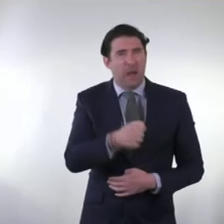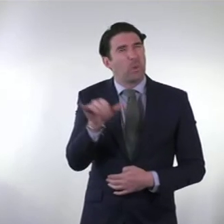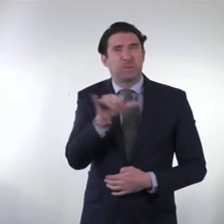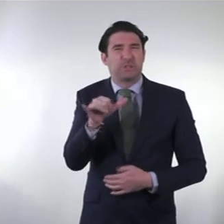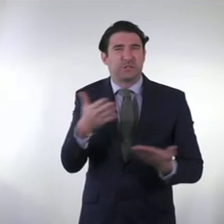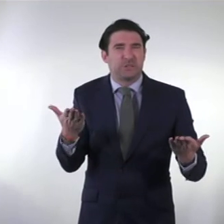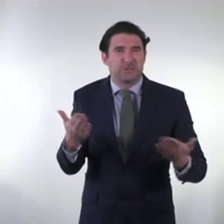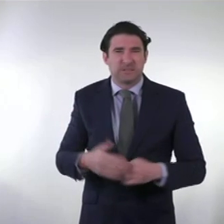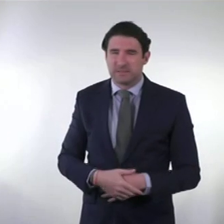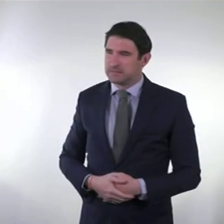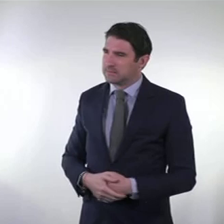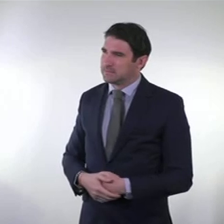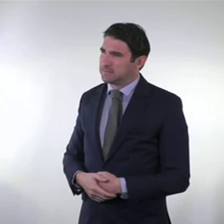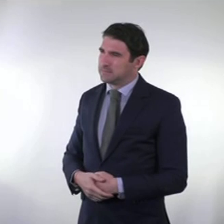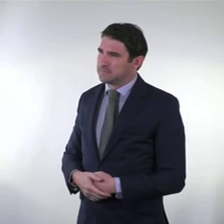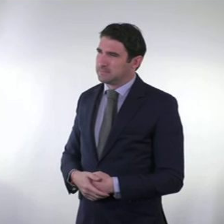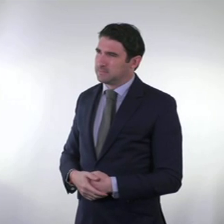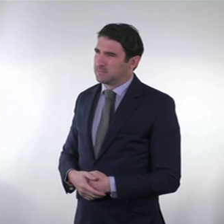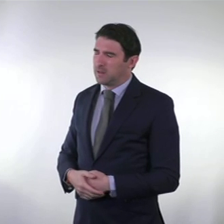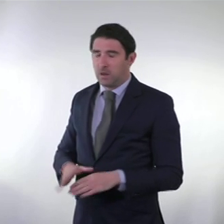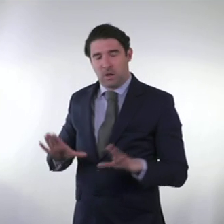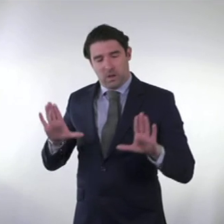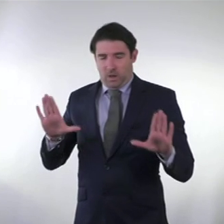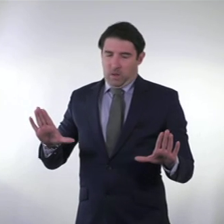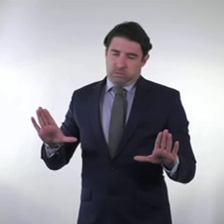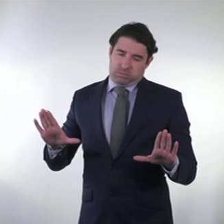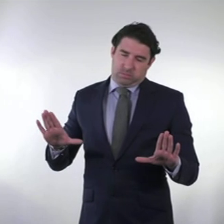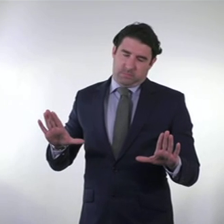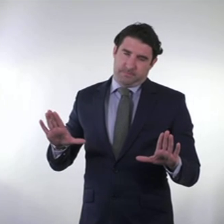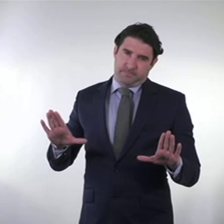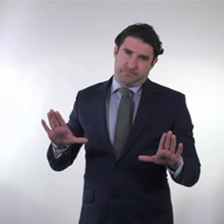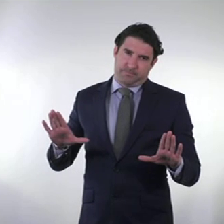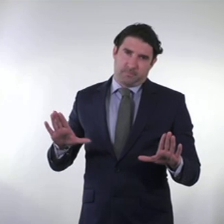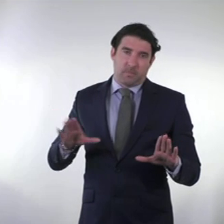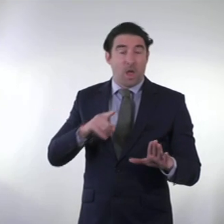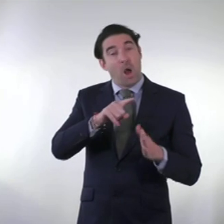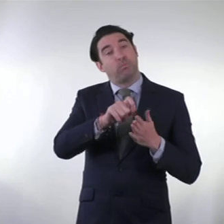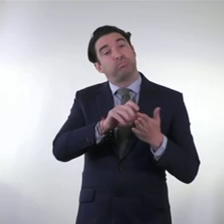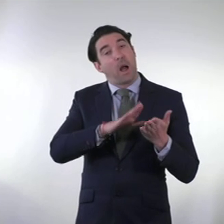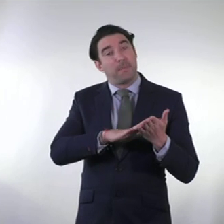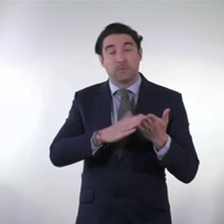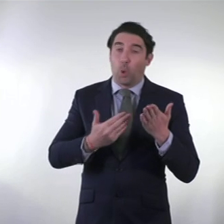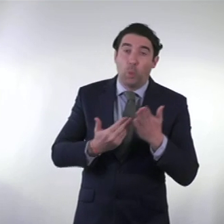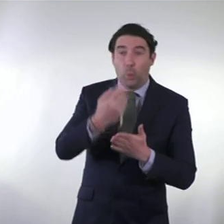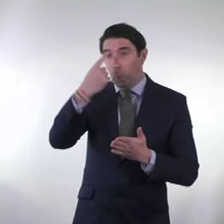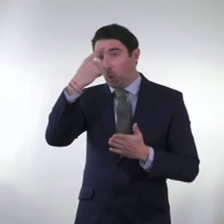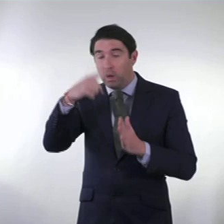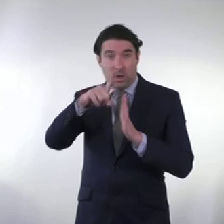I support the restrictions. I have done so every single time the Prime Minister has introduced them; he well knows that.